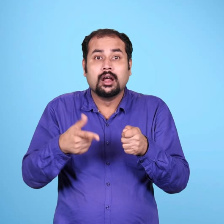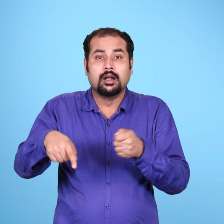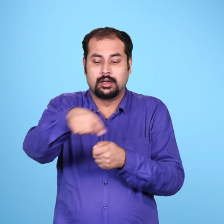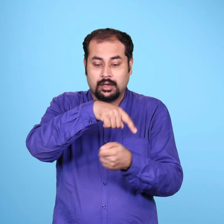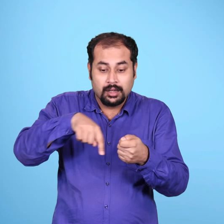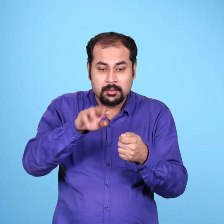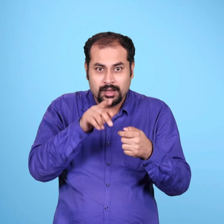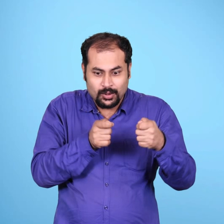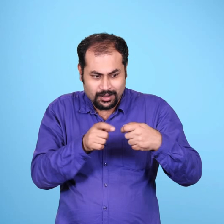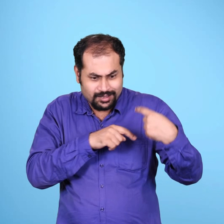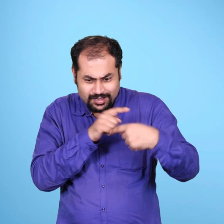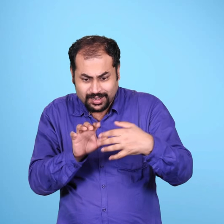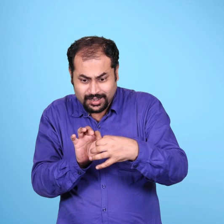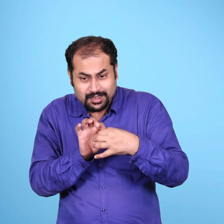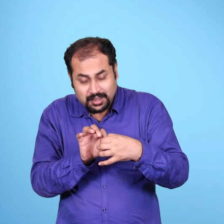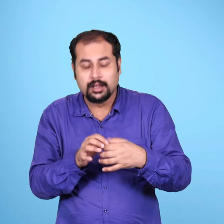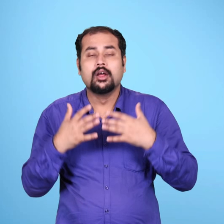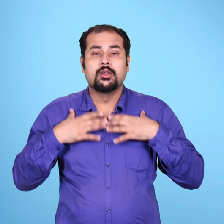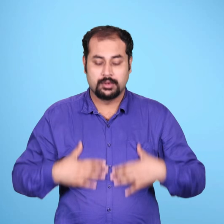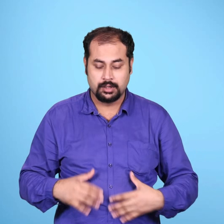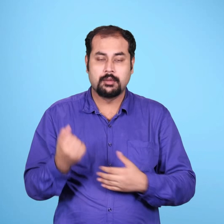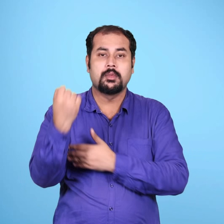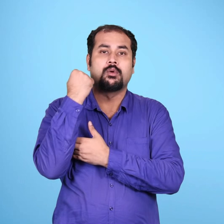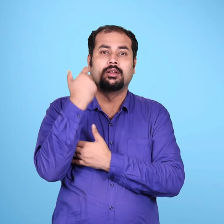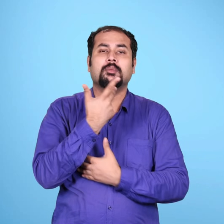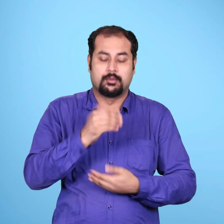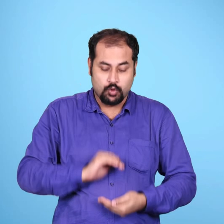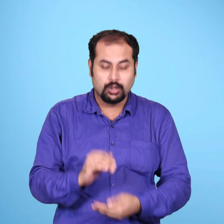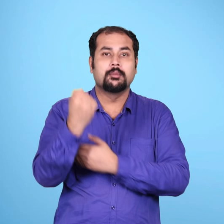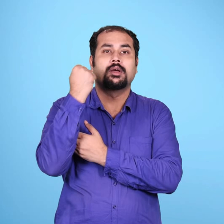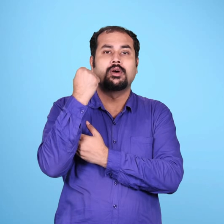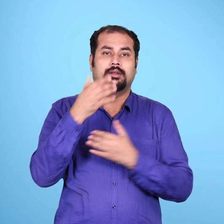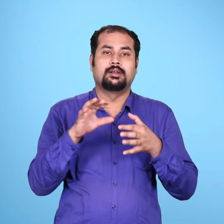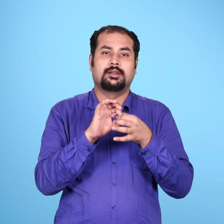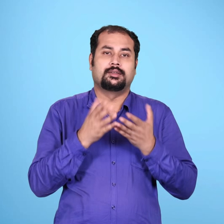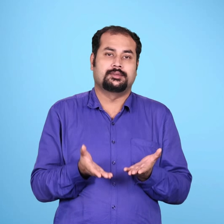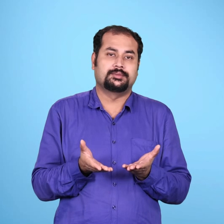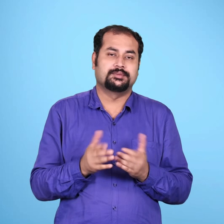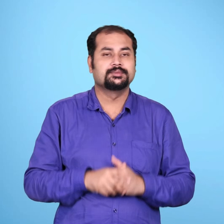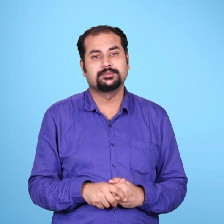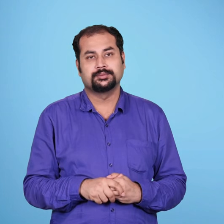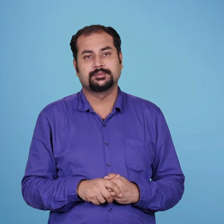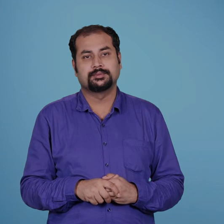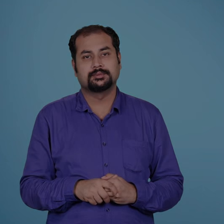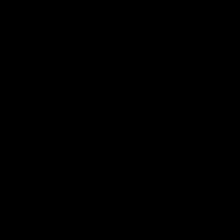so the right to govern was a birthright.